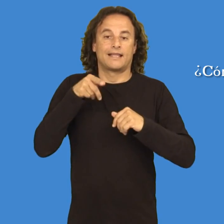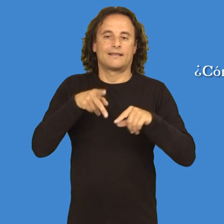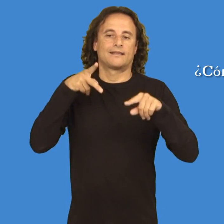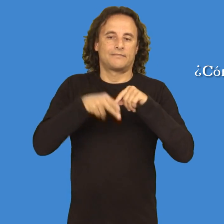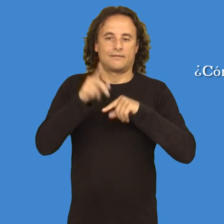evitar